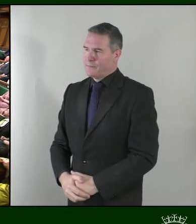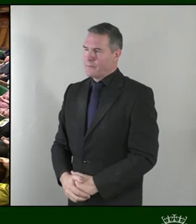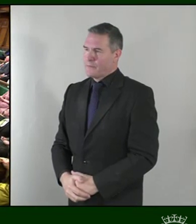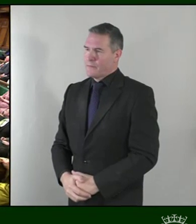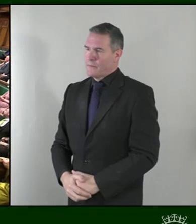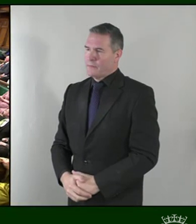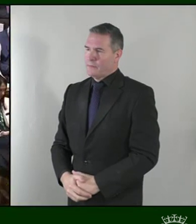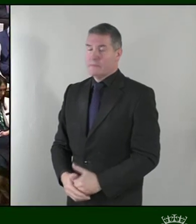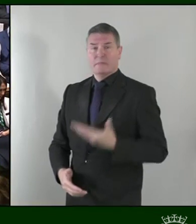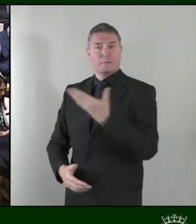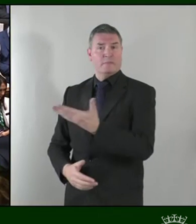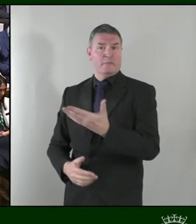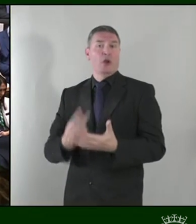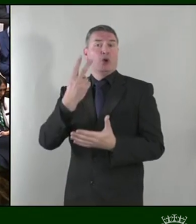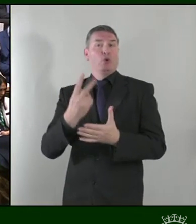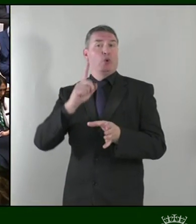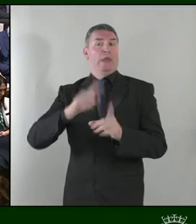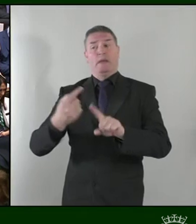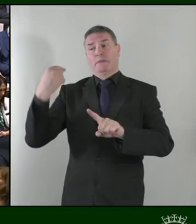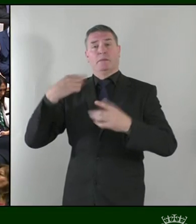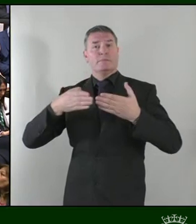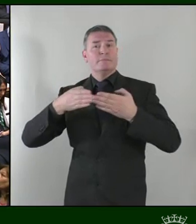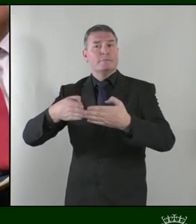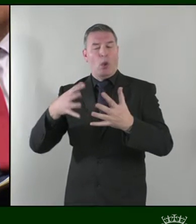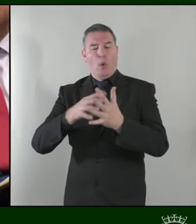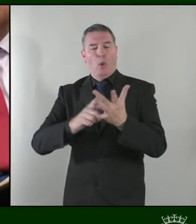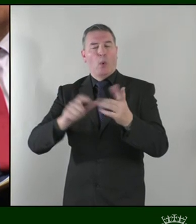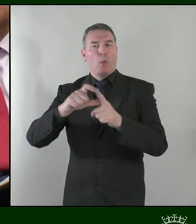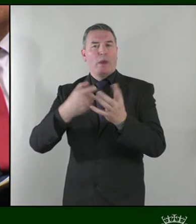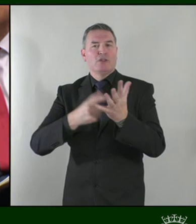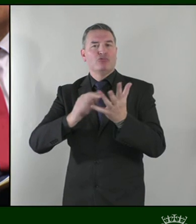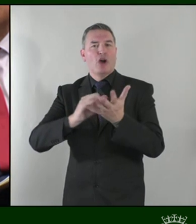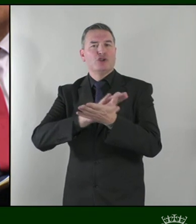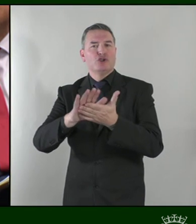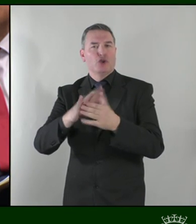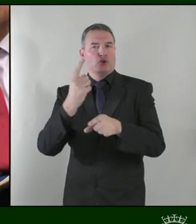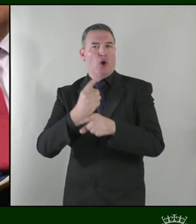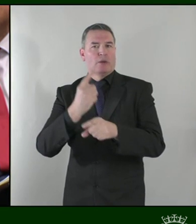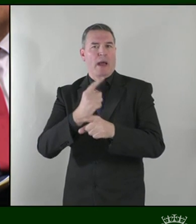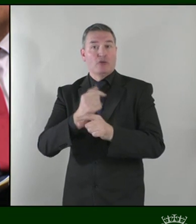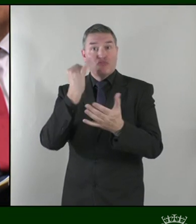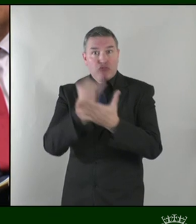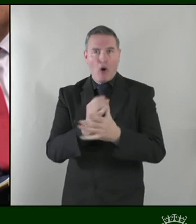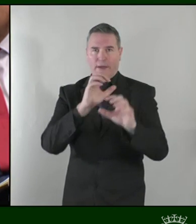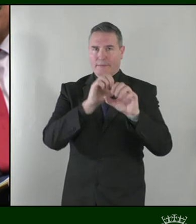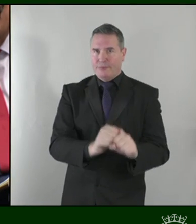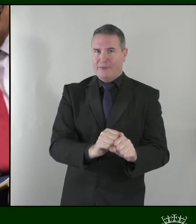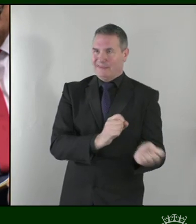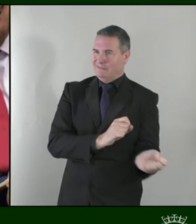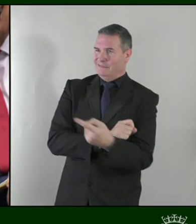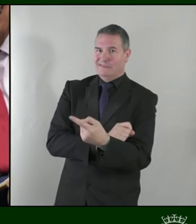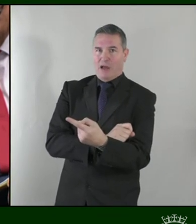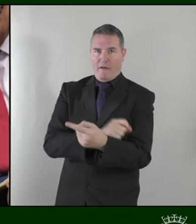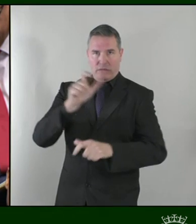It has been two years since the Windrush scandal exposed the wrongful detention and deportation of Commonwealth citizens.